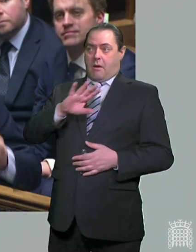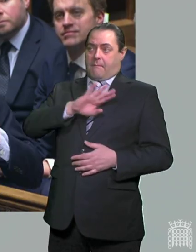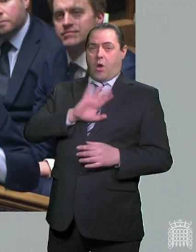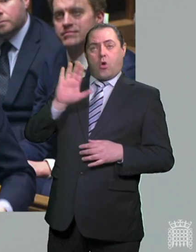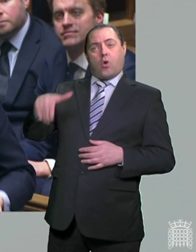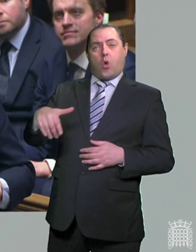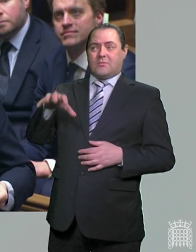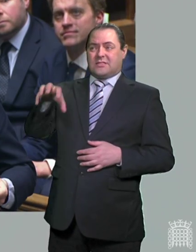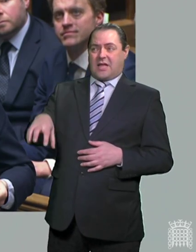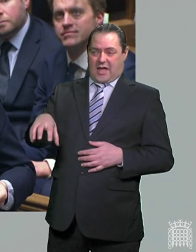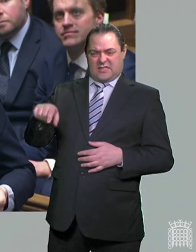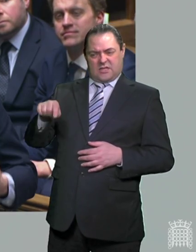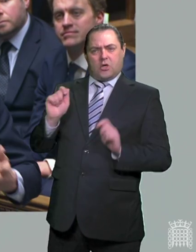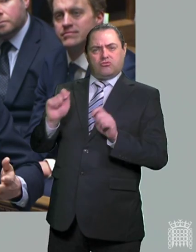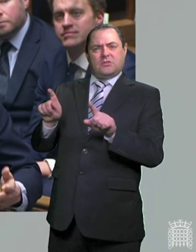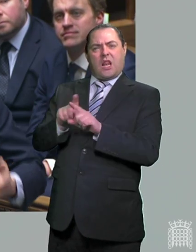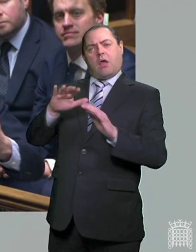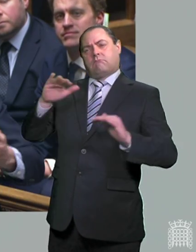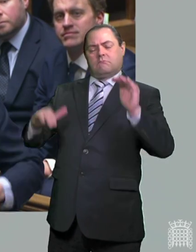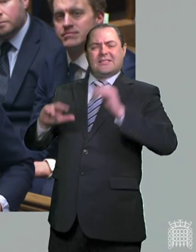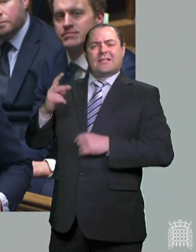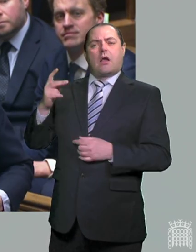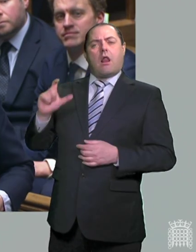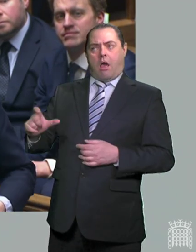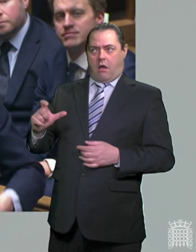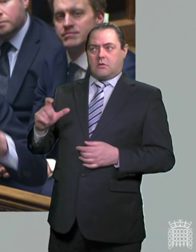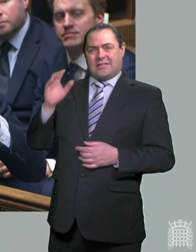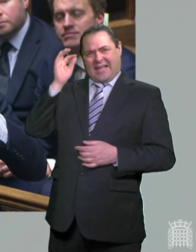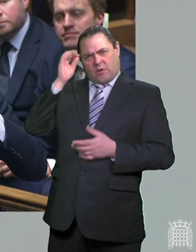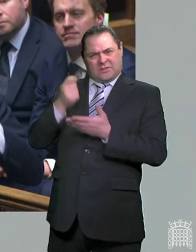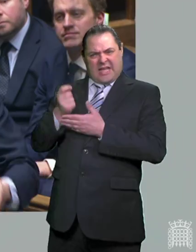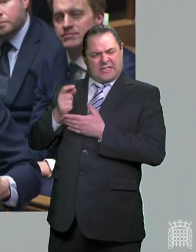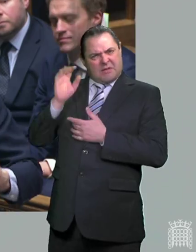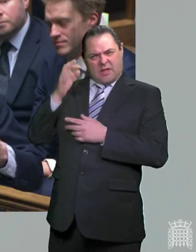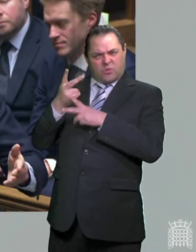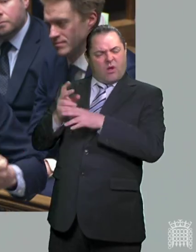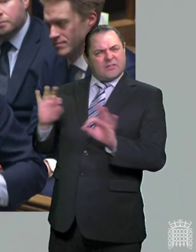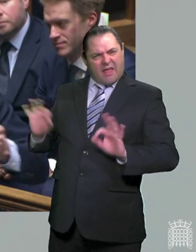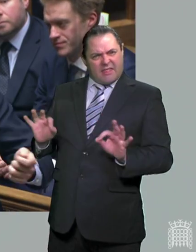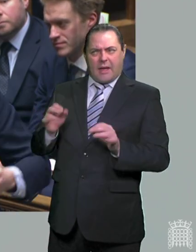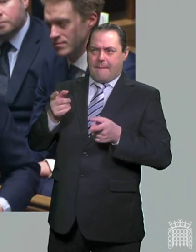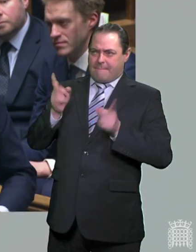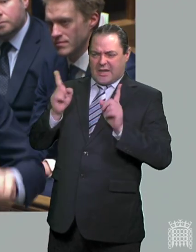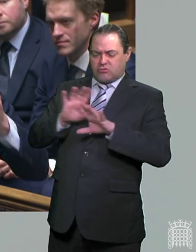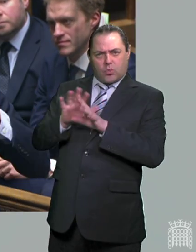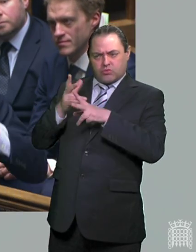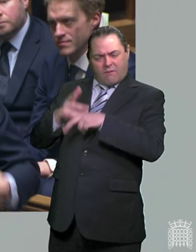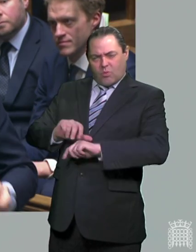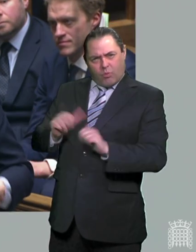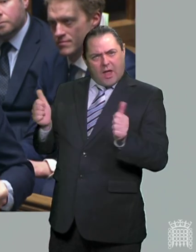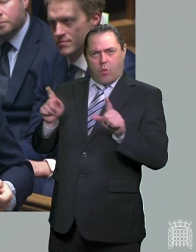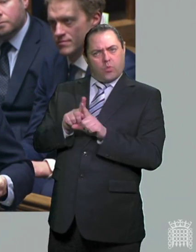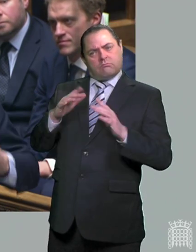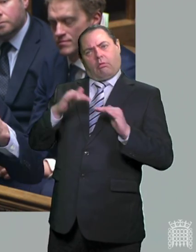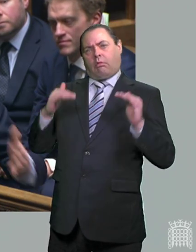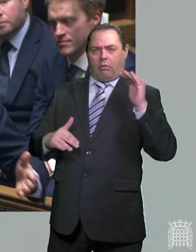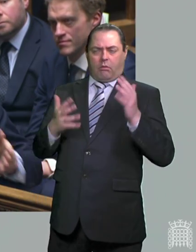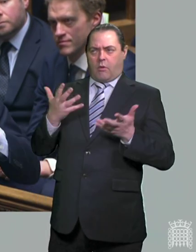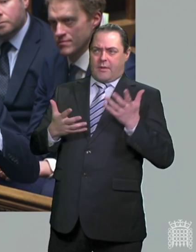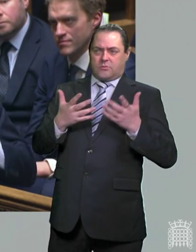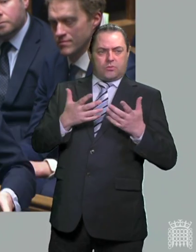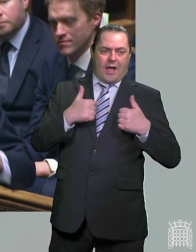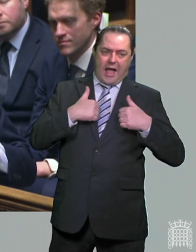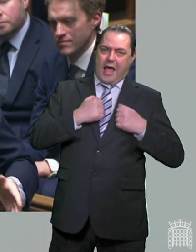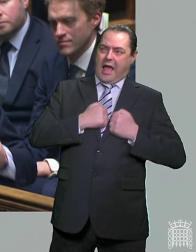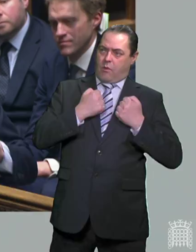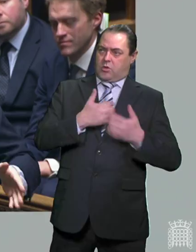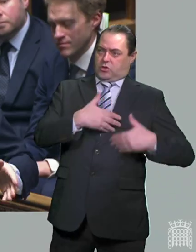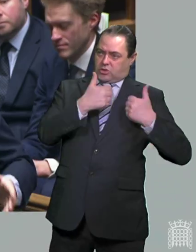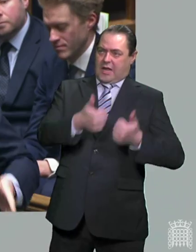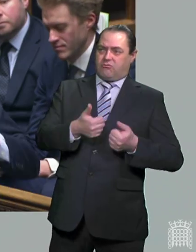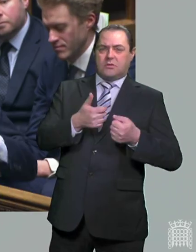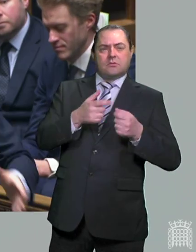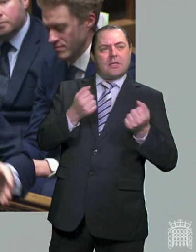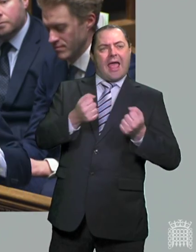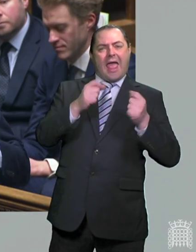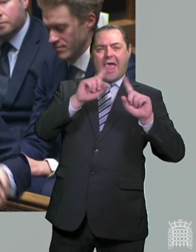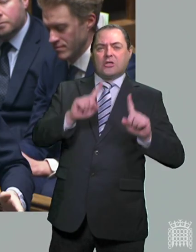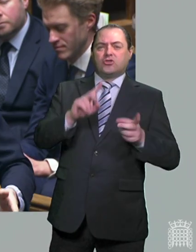They are treated as second-class citizens by councils to which they pay council tax, they are treated poorly by managers who own the sites, and they are at a disadvantage when we roll out our incredibly generous energy schemes.